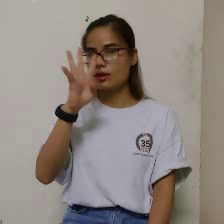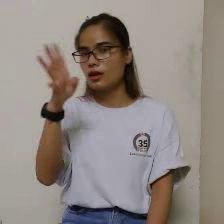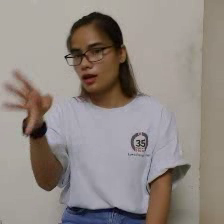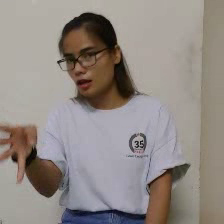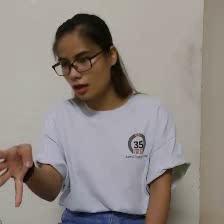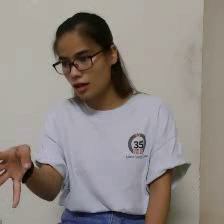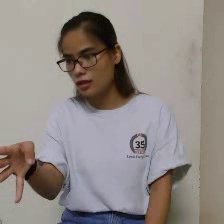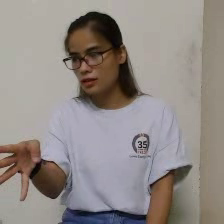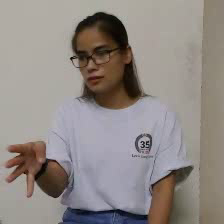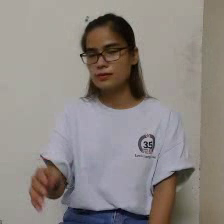Nôn ói